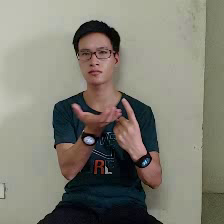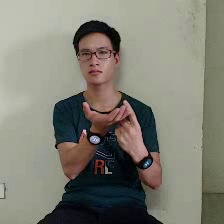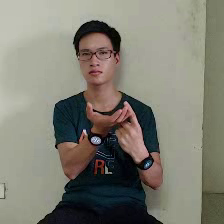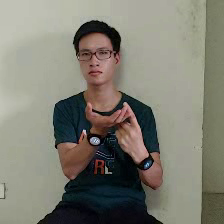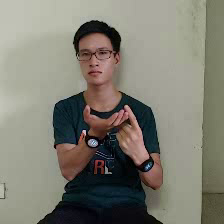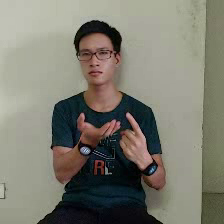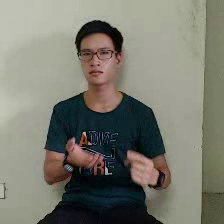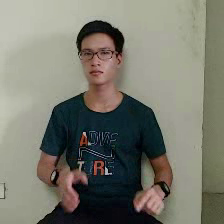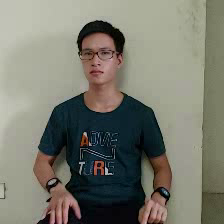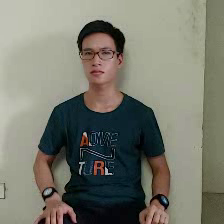Hâm mộ